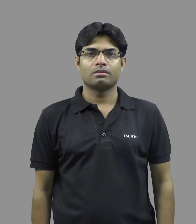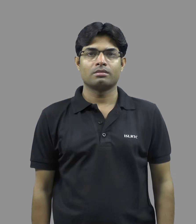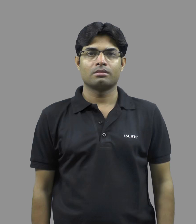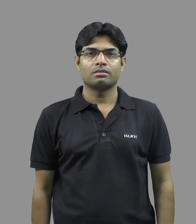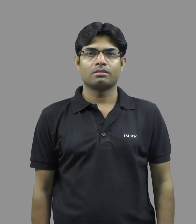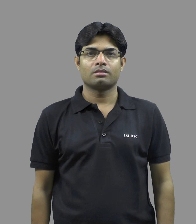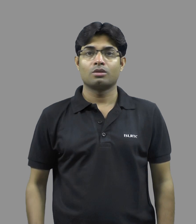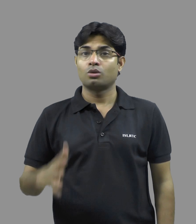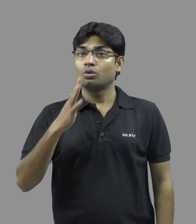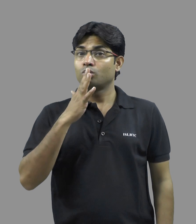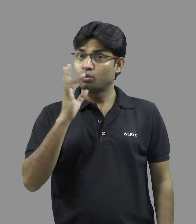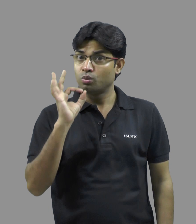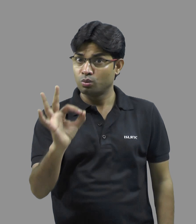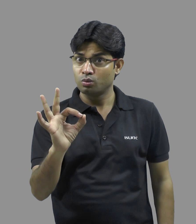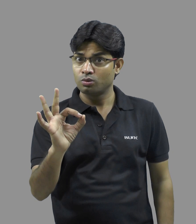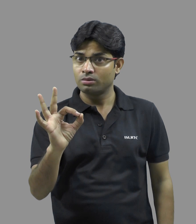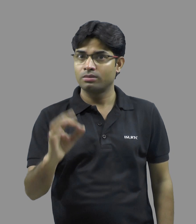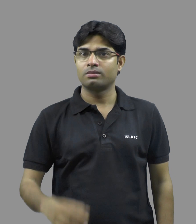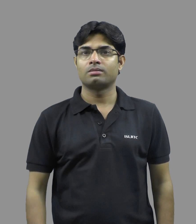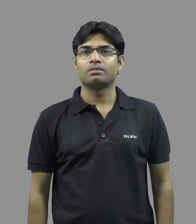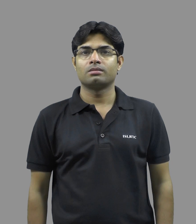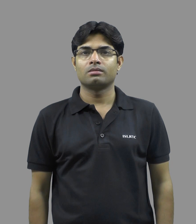True Genuine Real